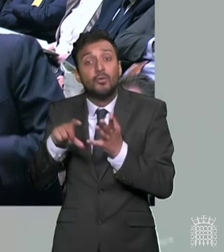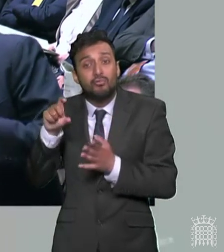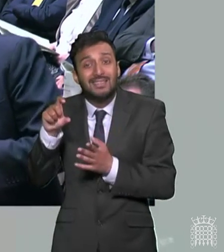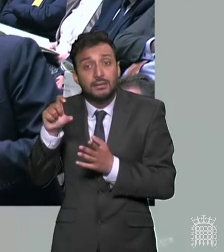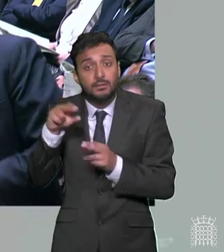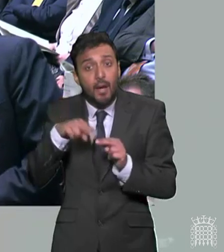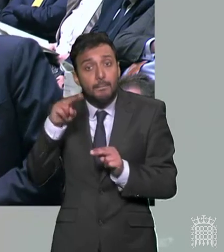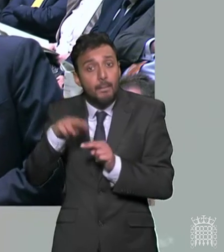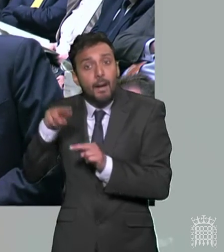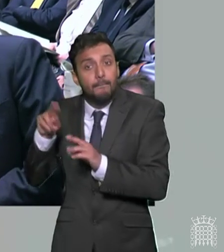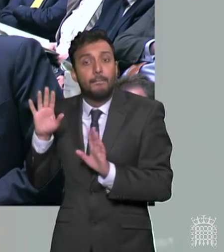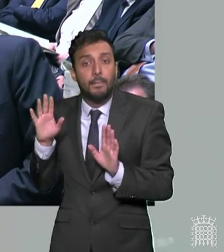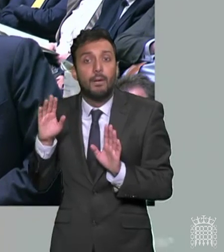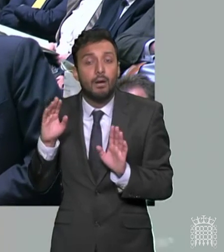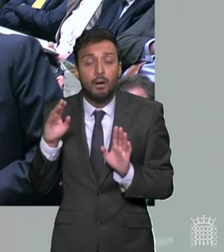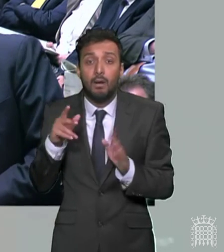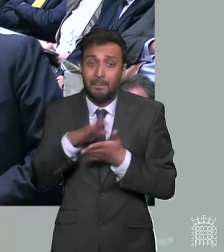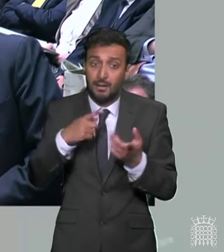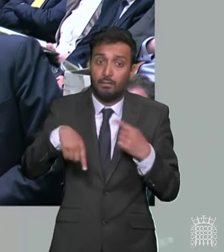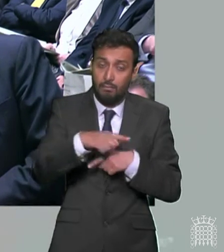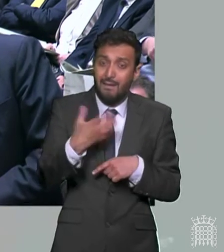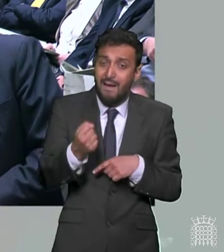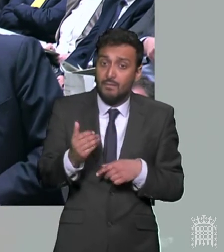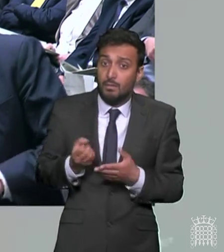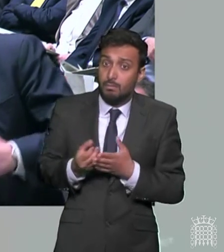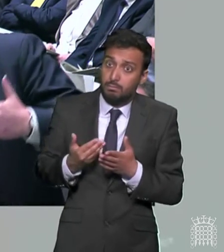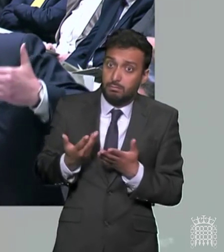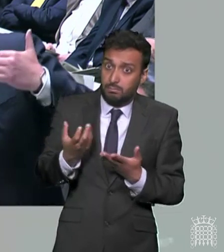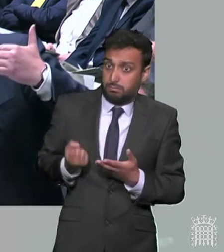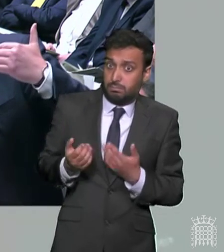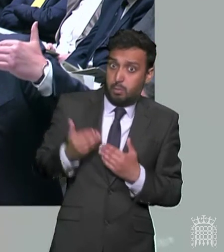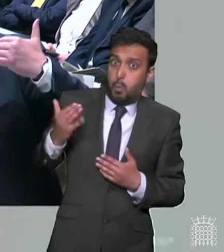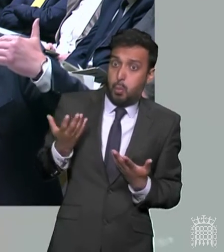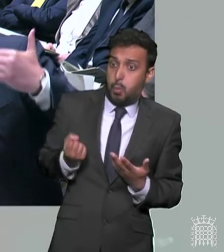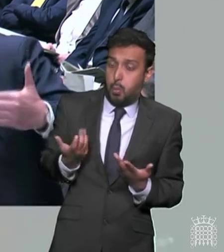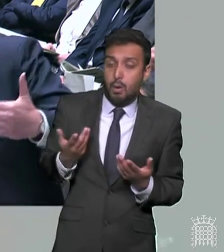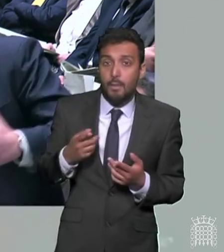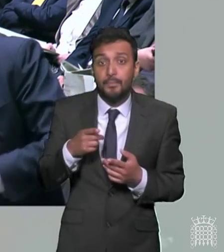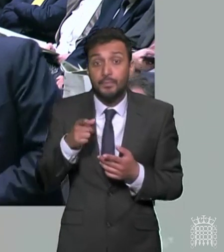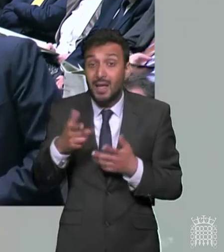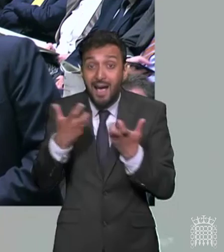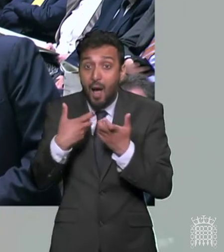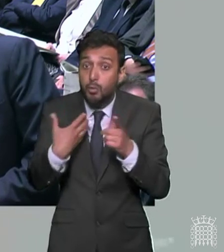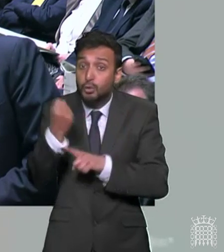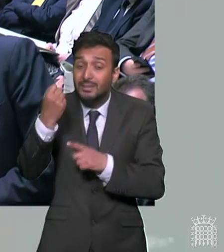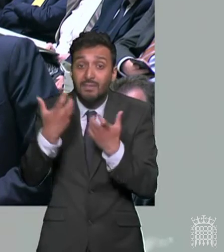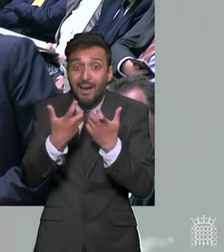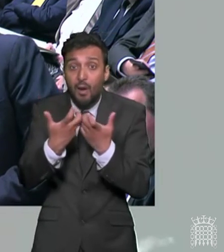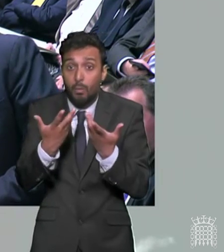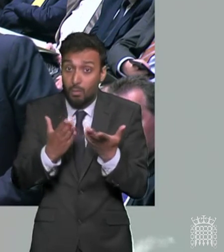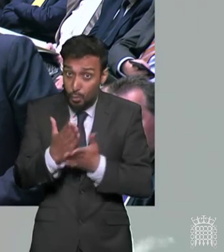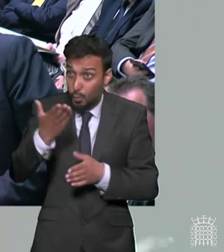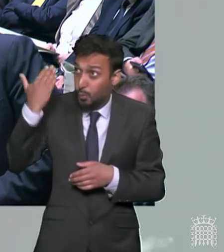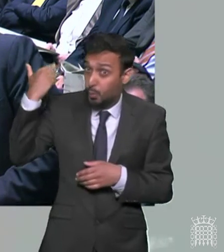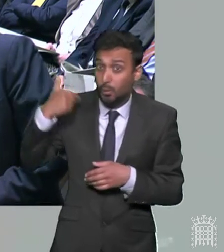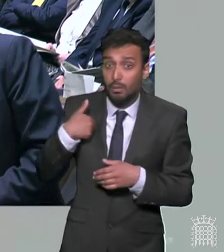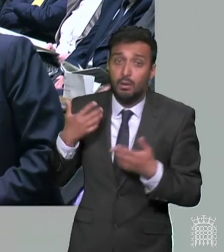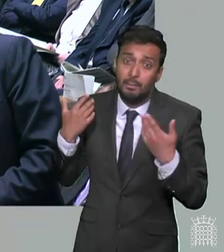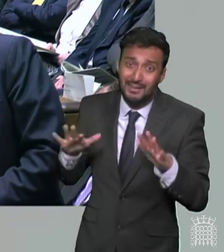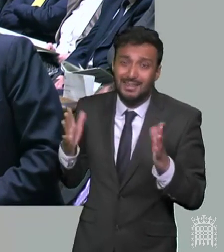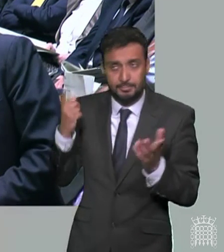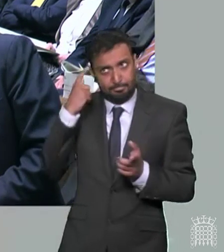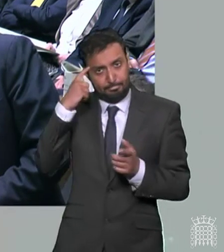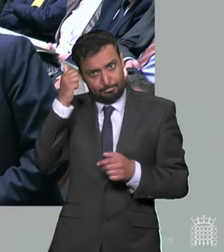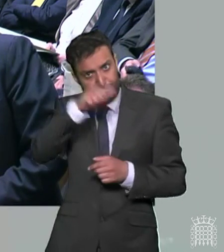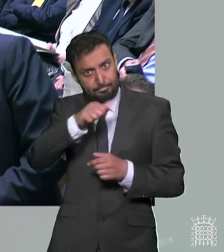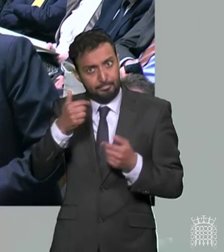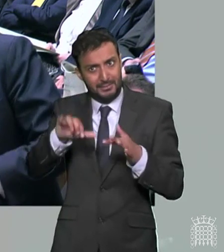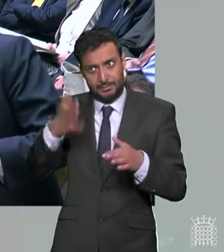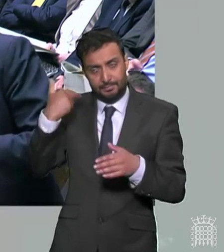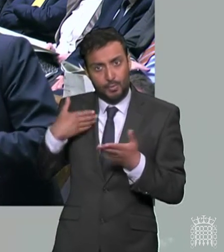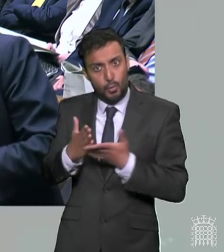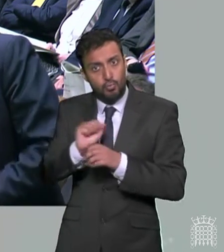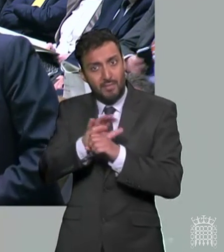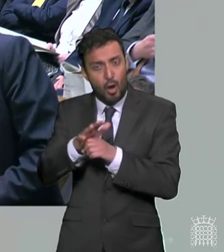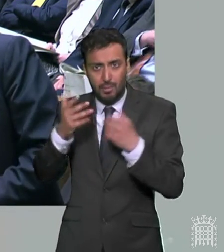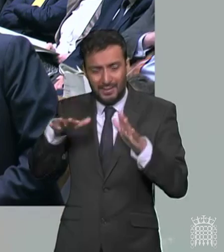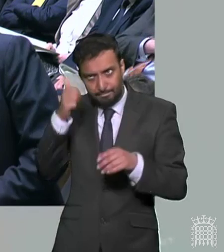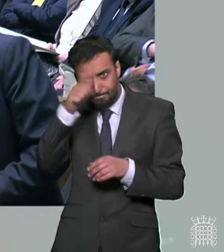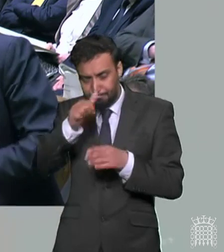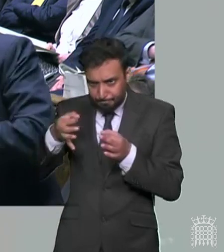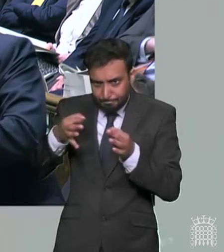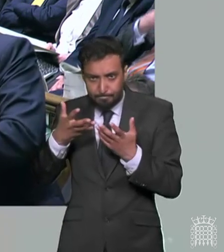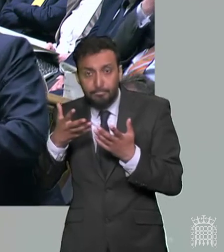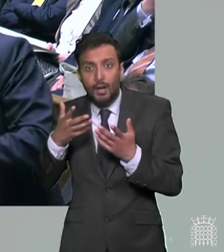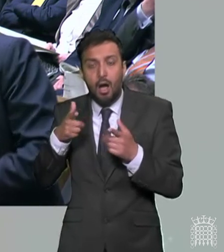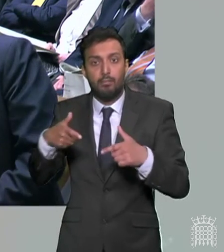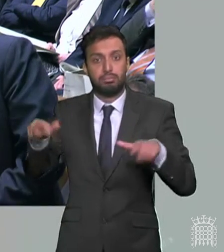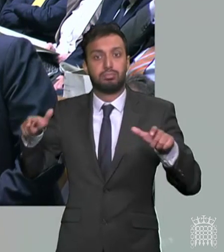All that is made possible because we took the responsible and sensible steps to protect our economy throughout covid and then to come out strongly.